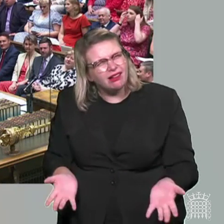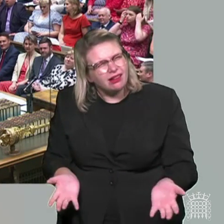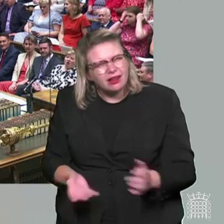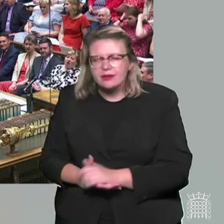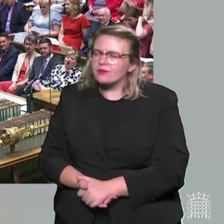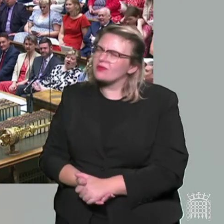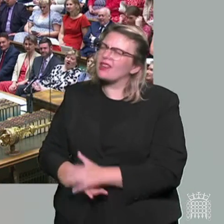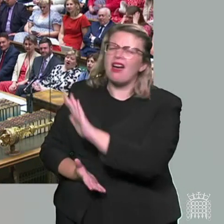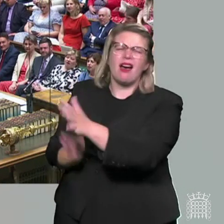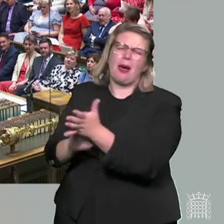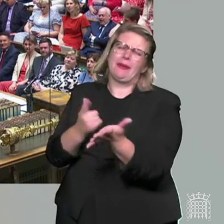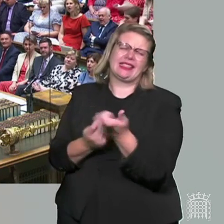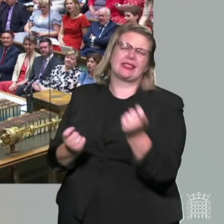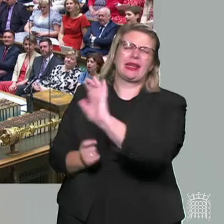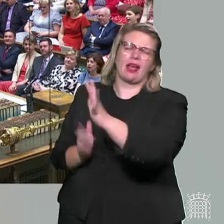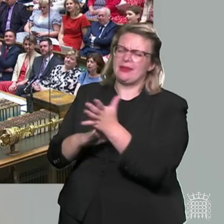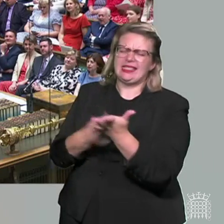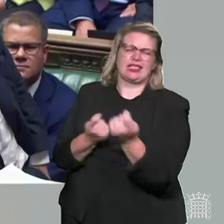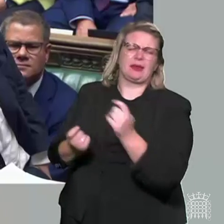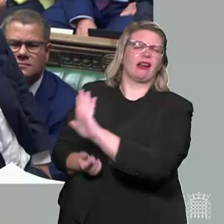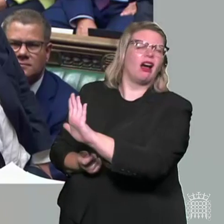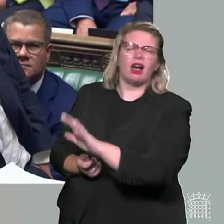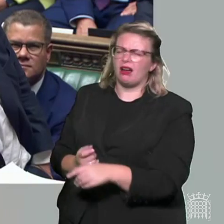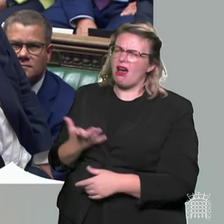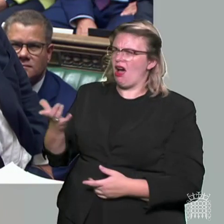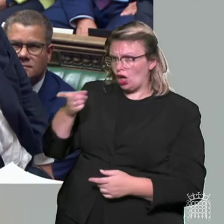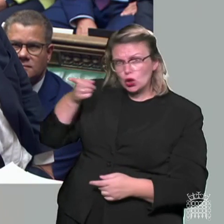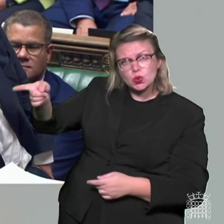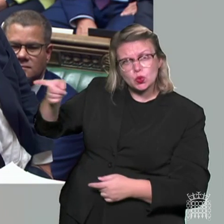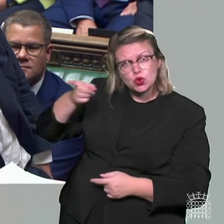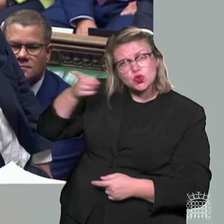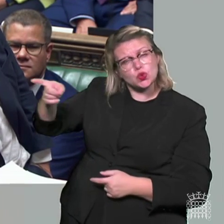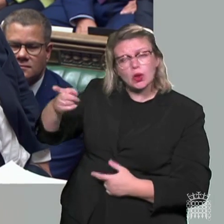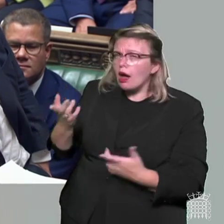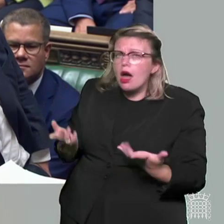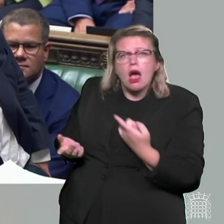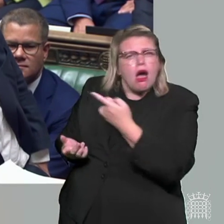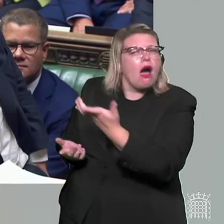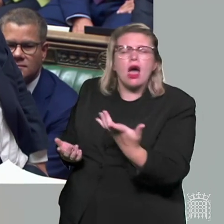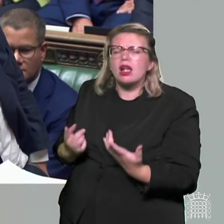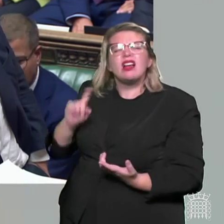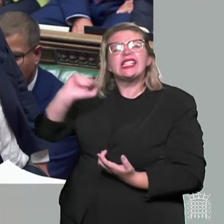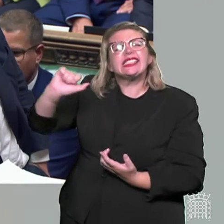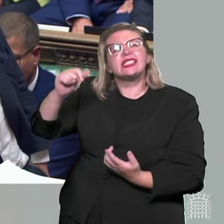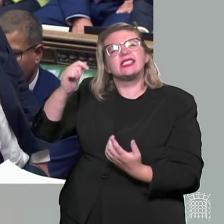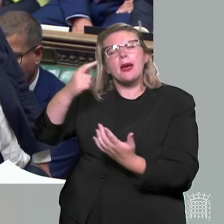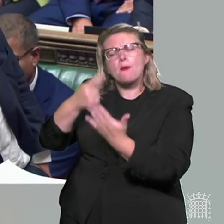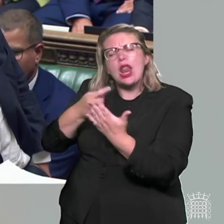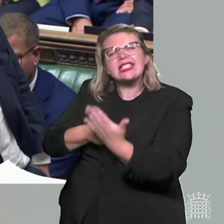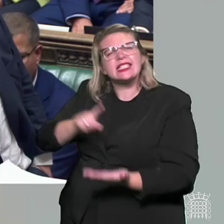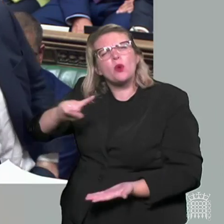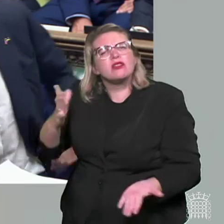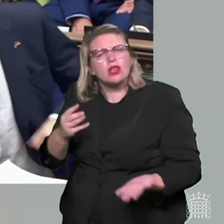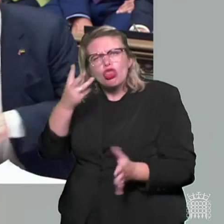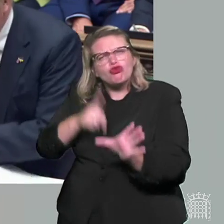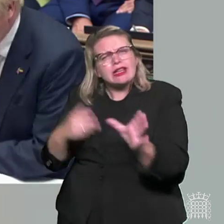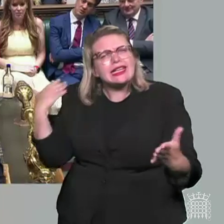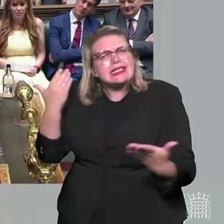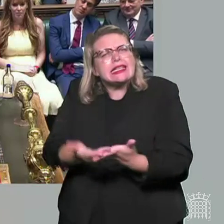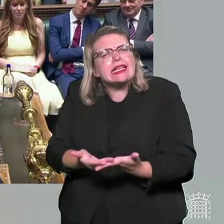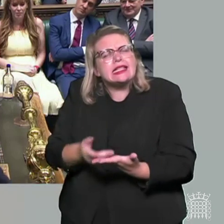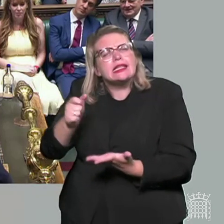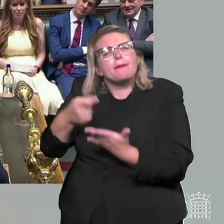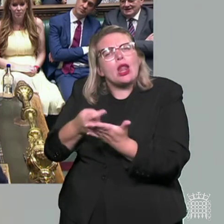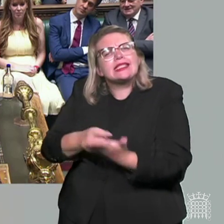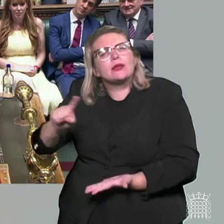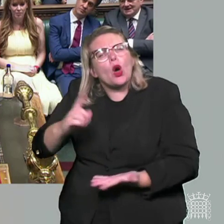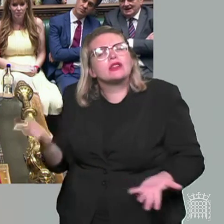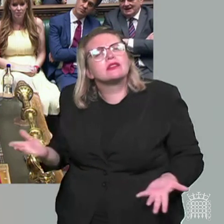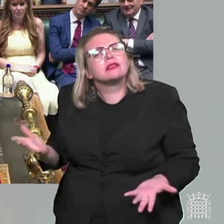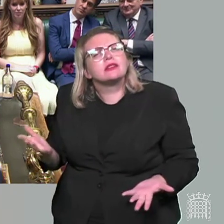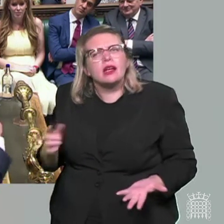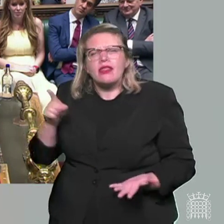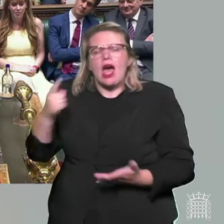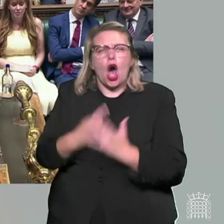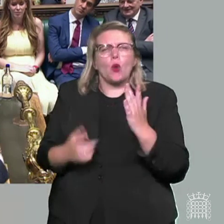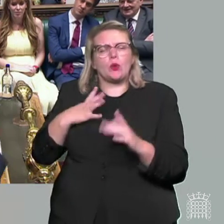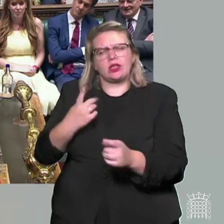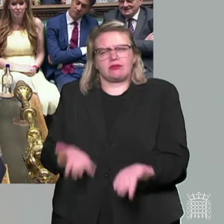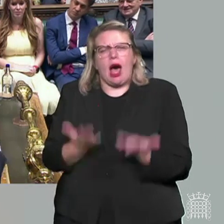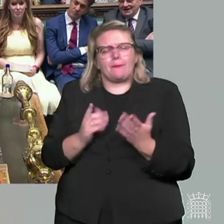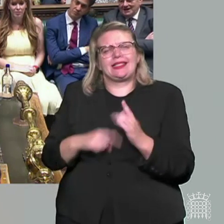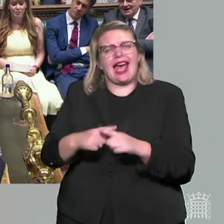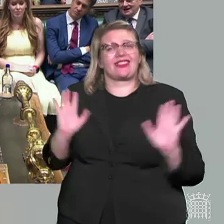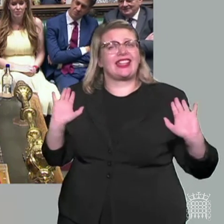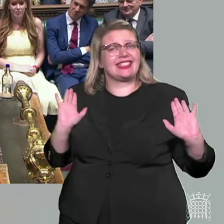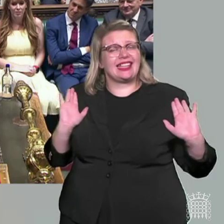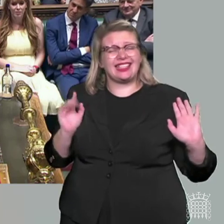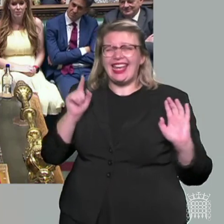What does it say about the right honourable and learned Gentleman that no one can name a single policy, after three years, of the Opposition apart from putting up taxes?